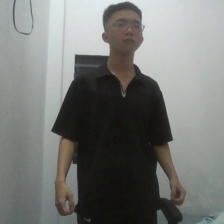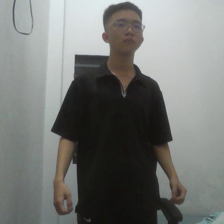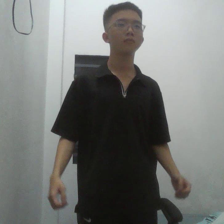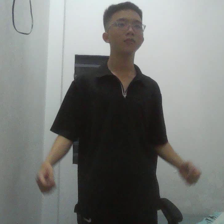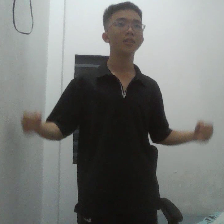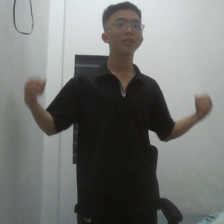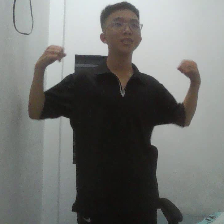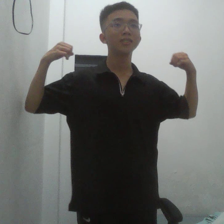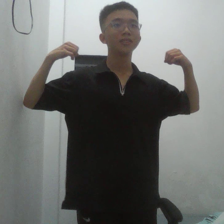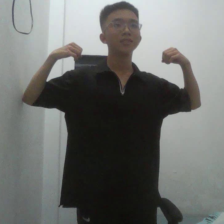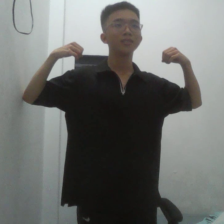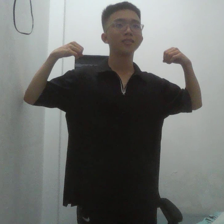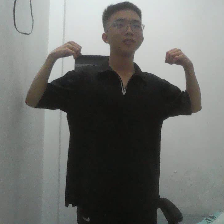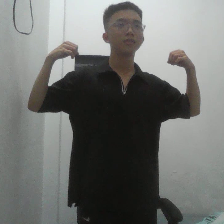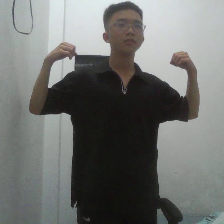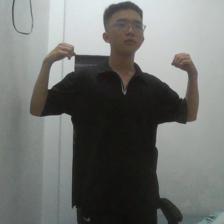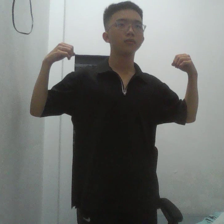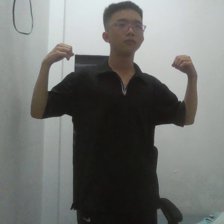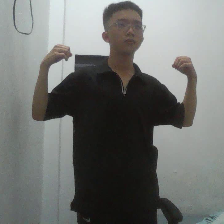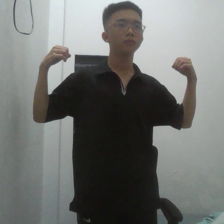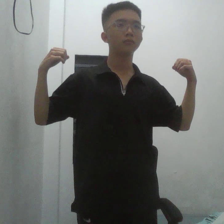minh khoe